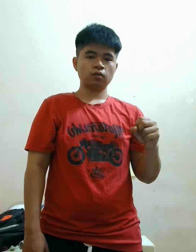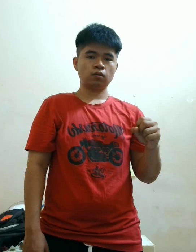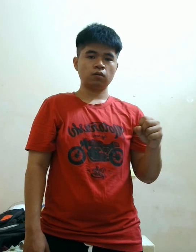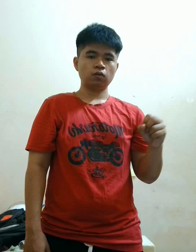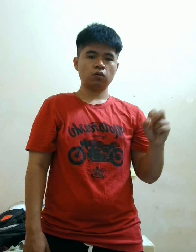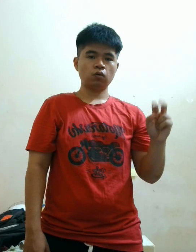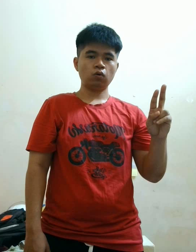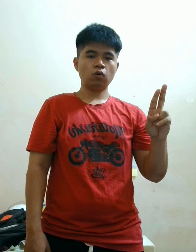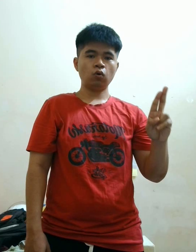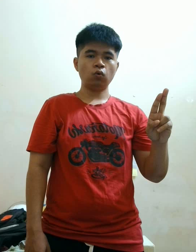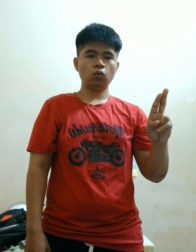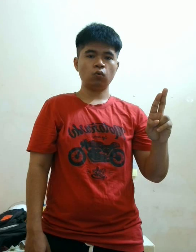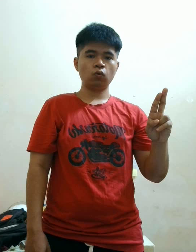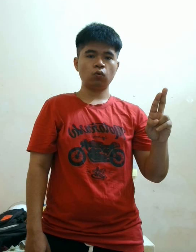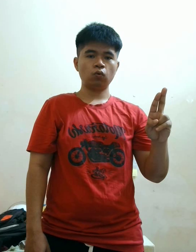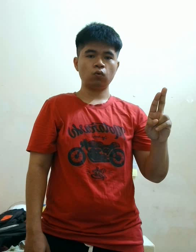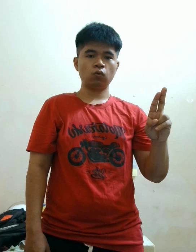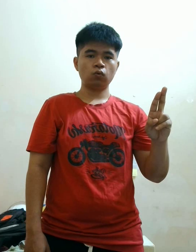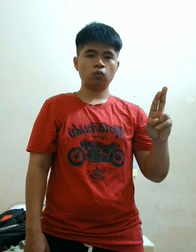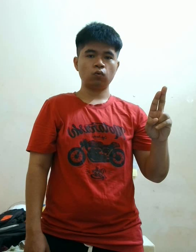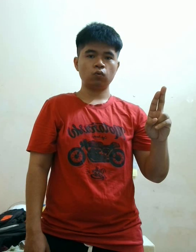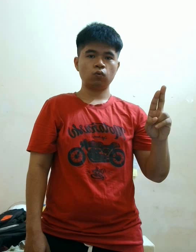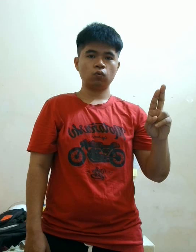u